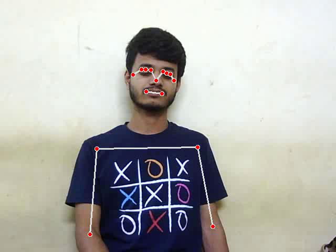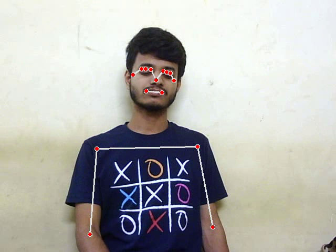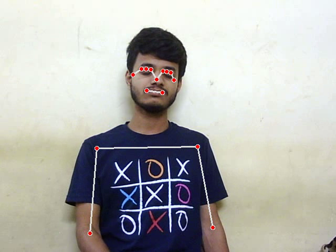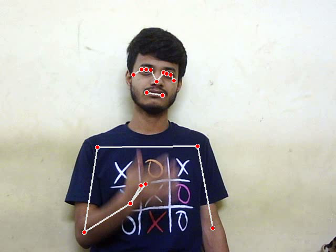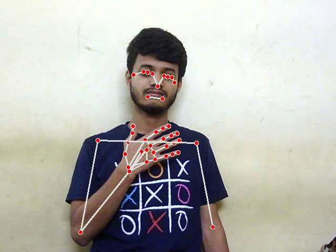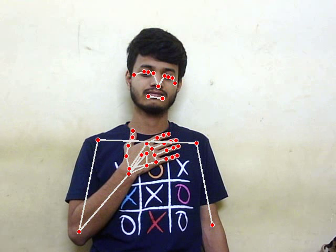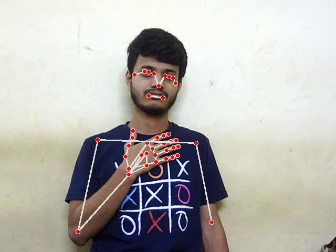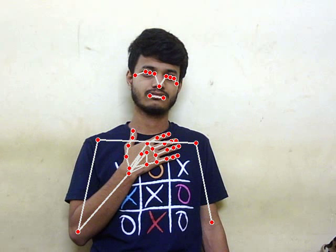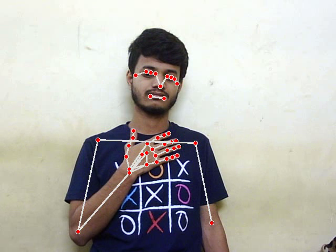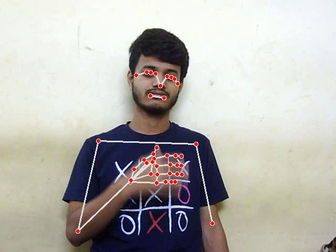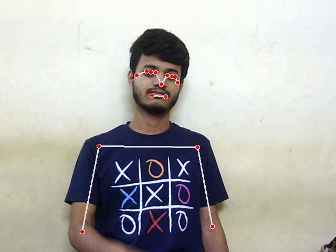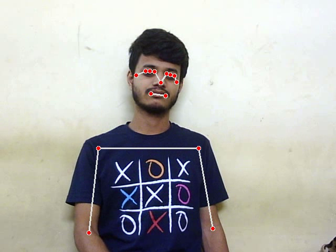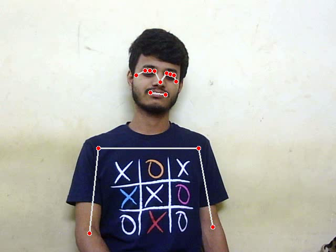my